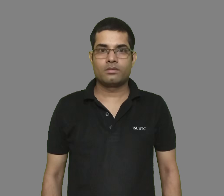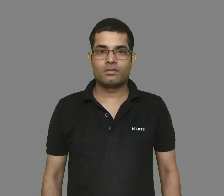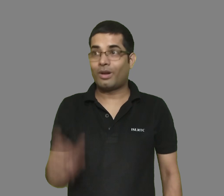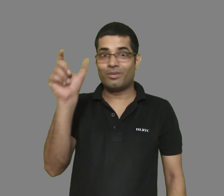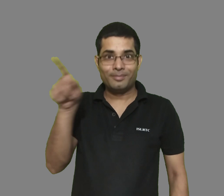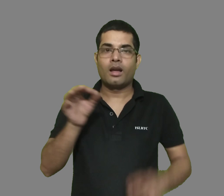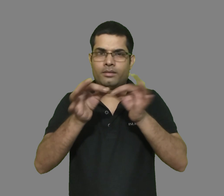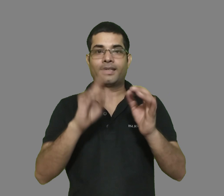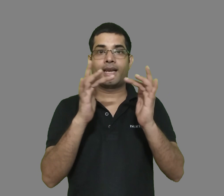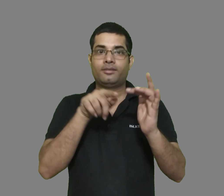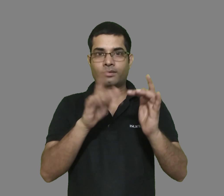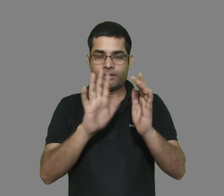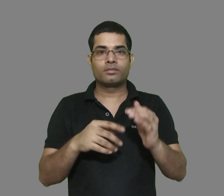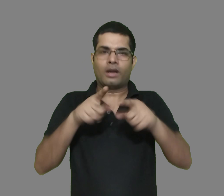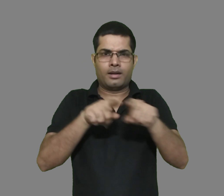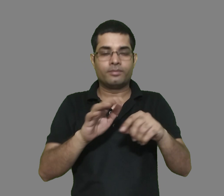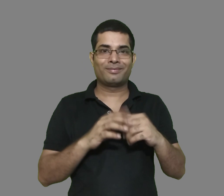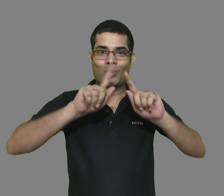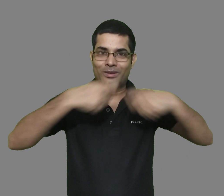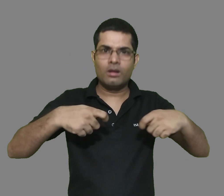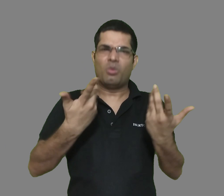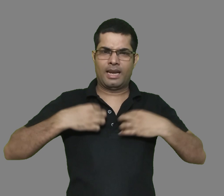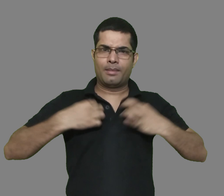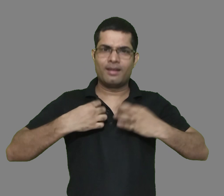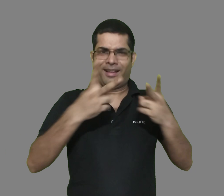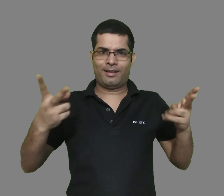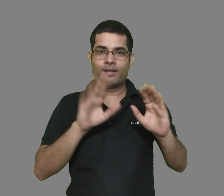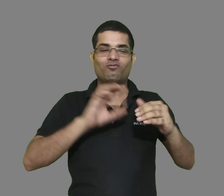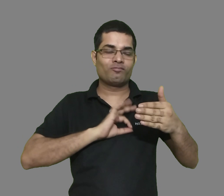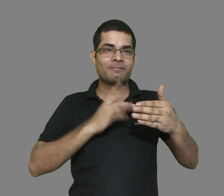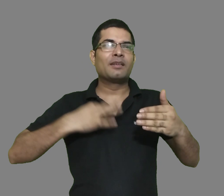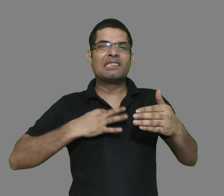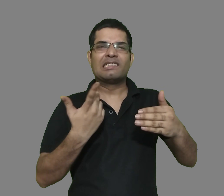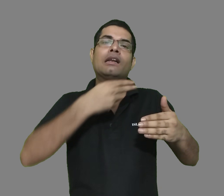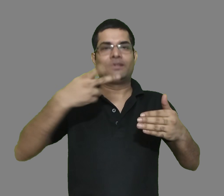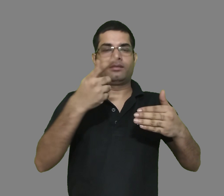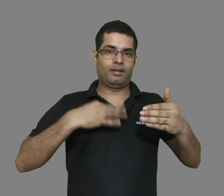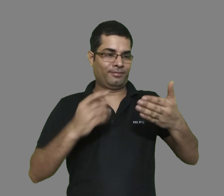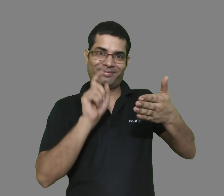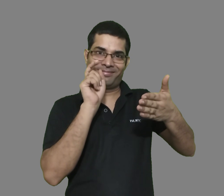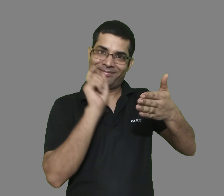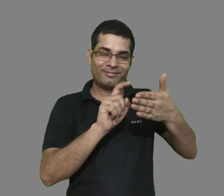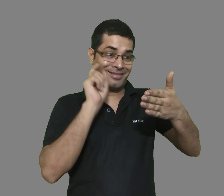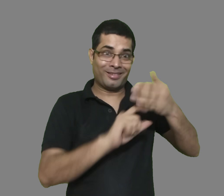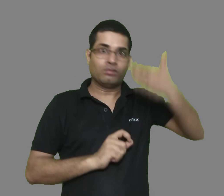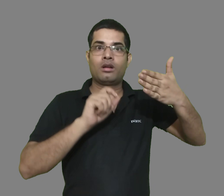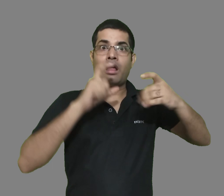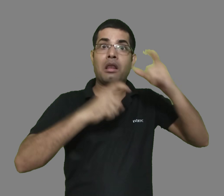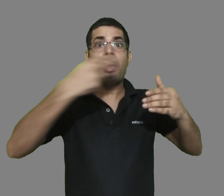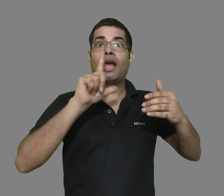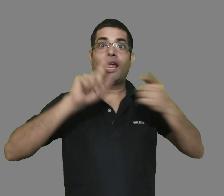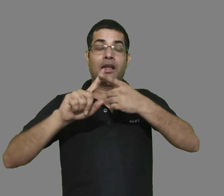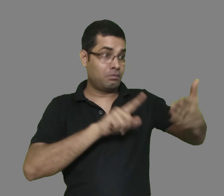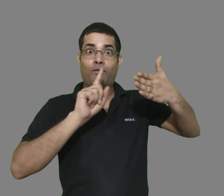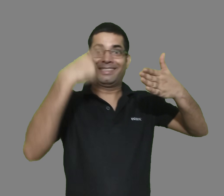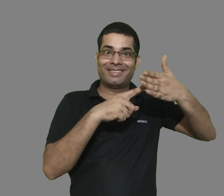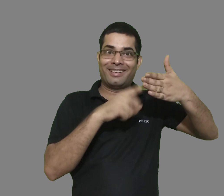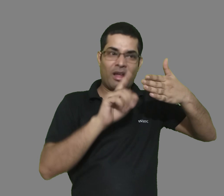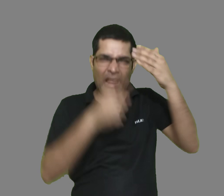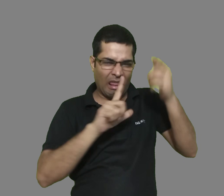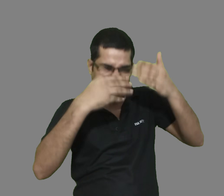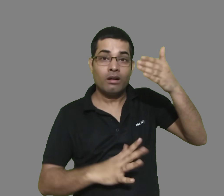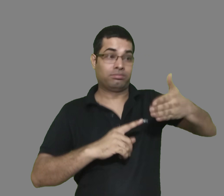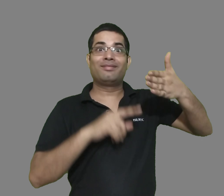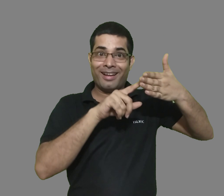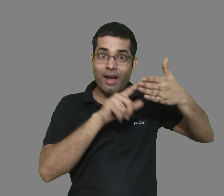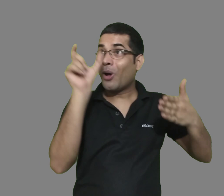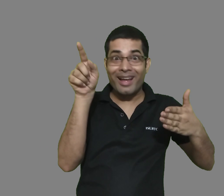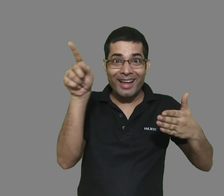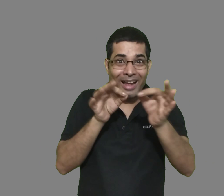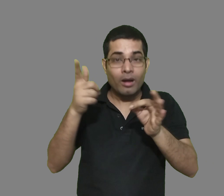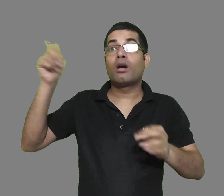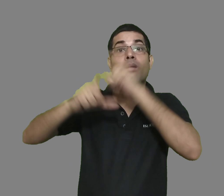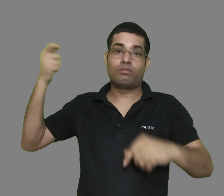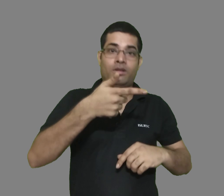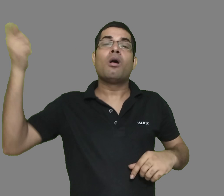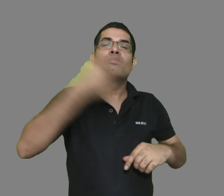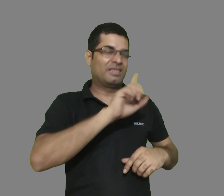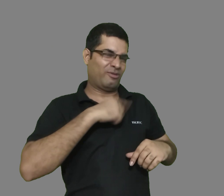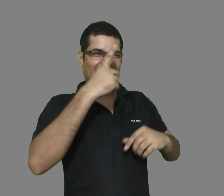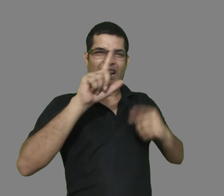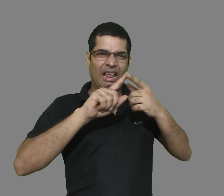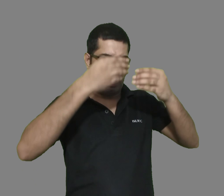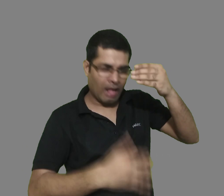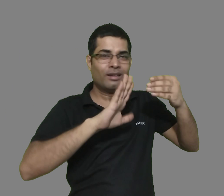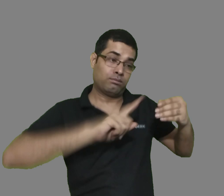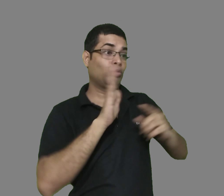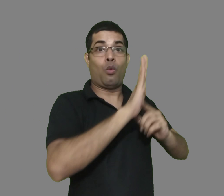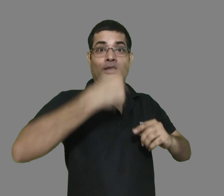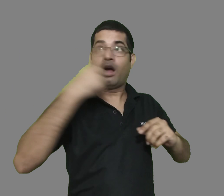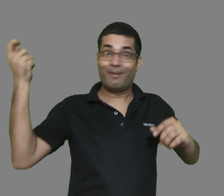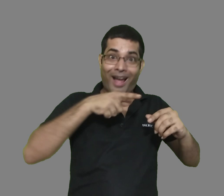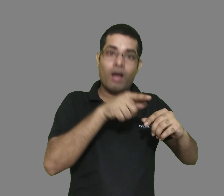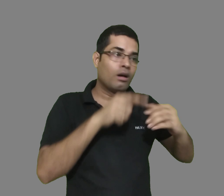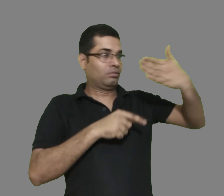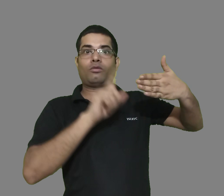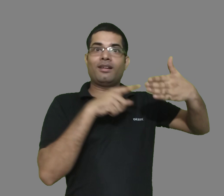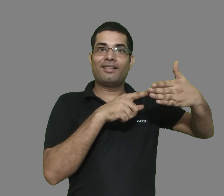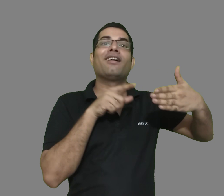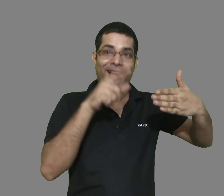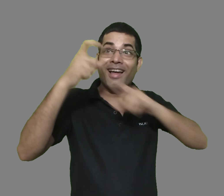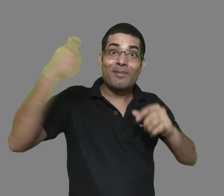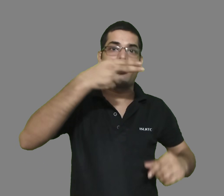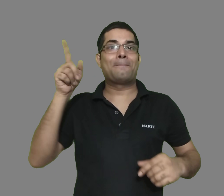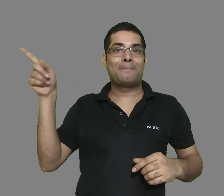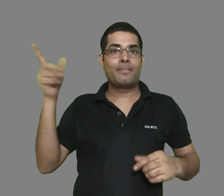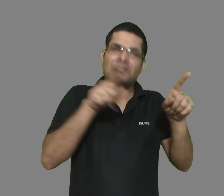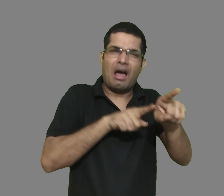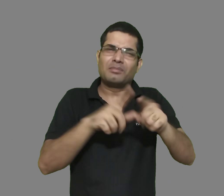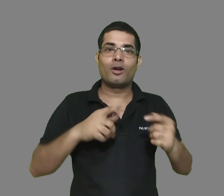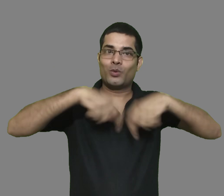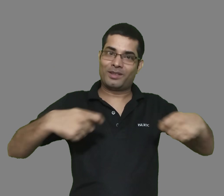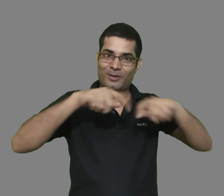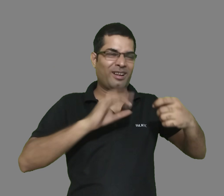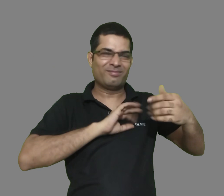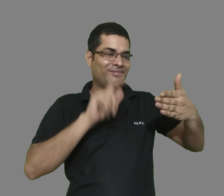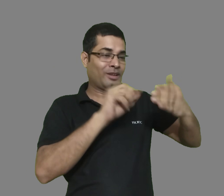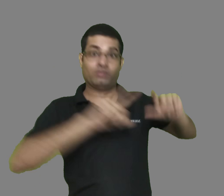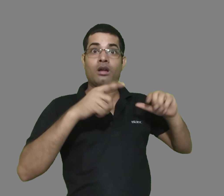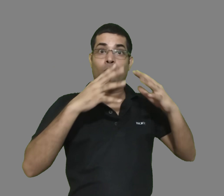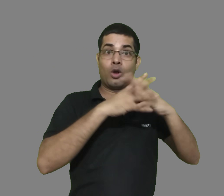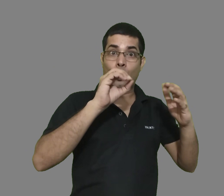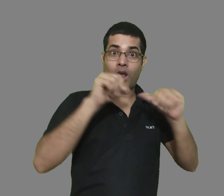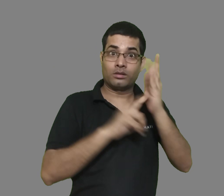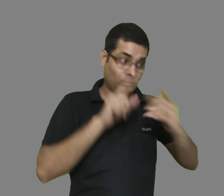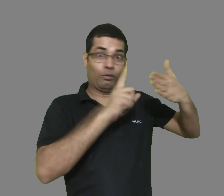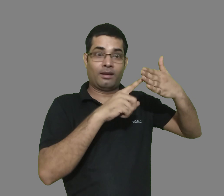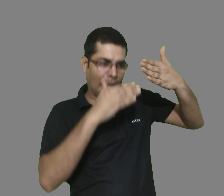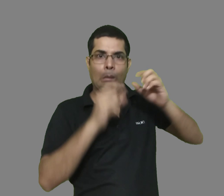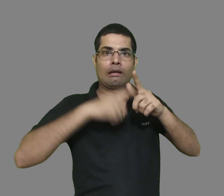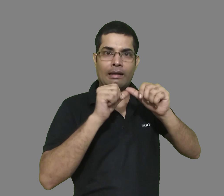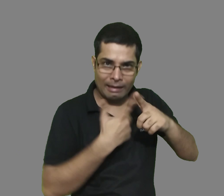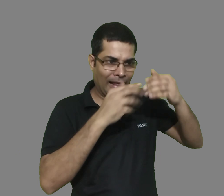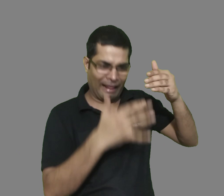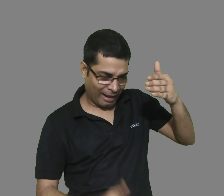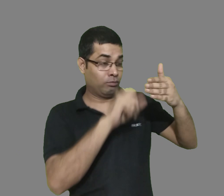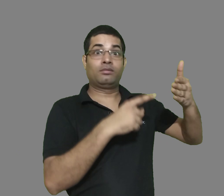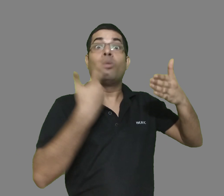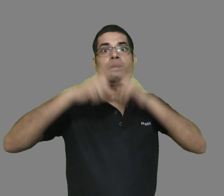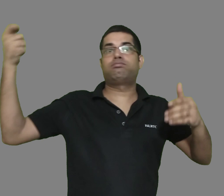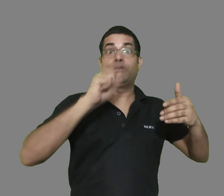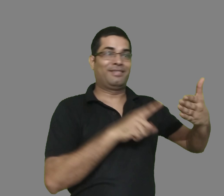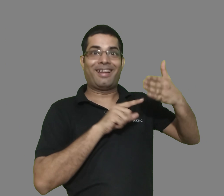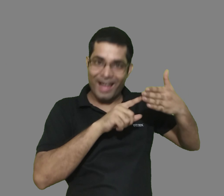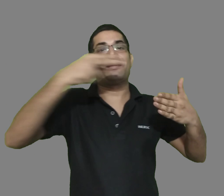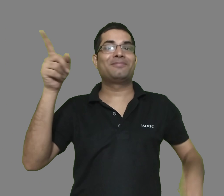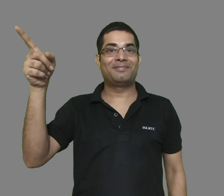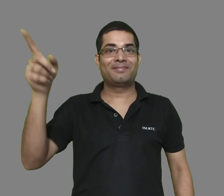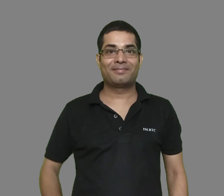Paid Traffic